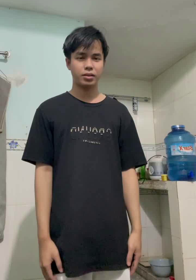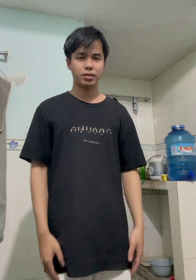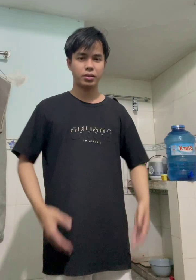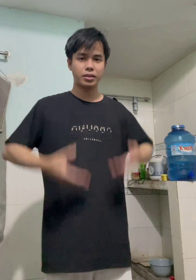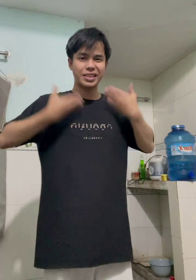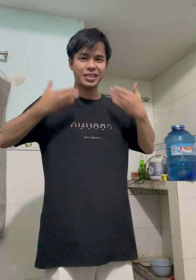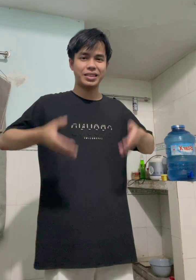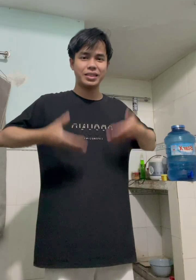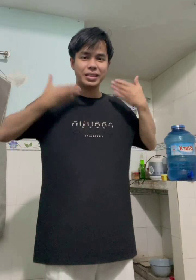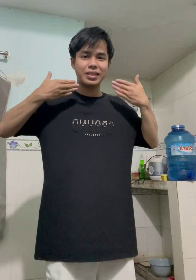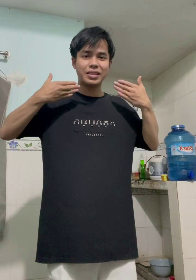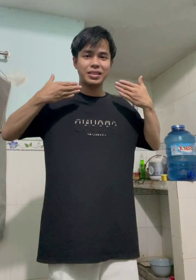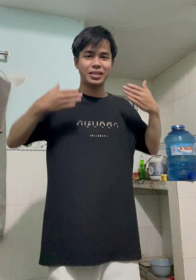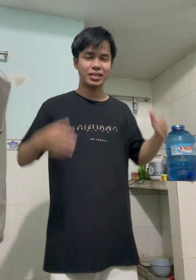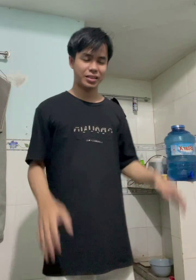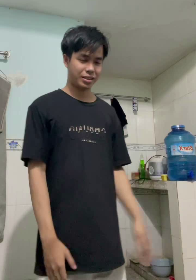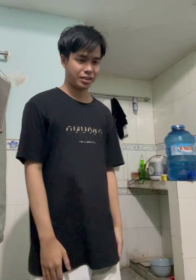vui ve